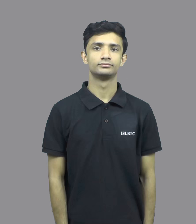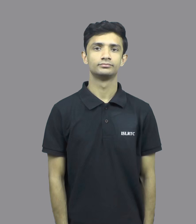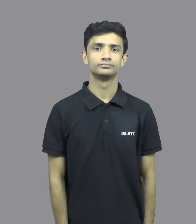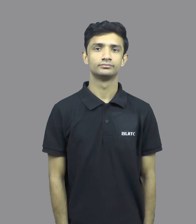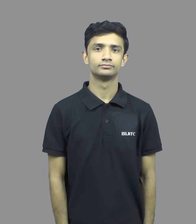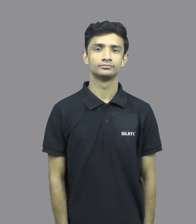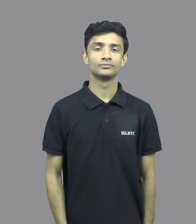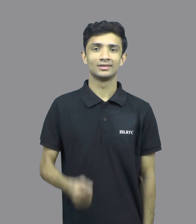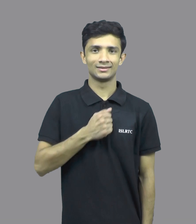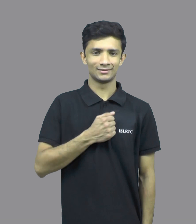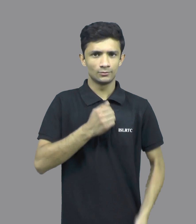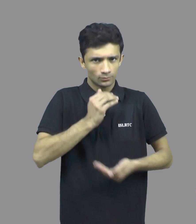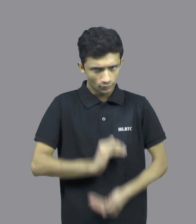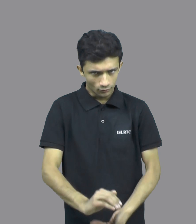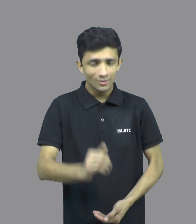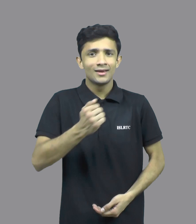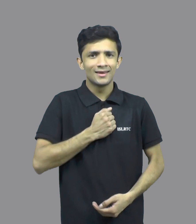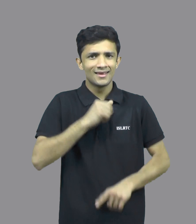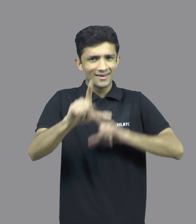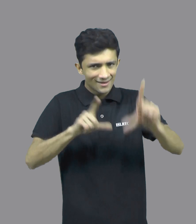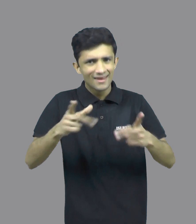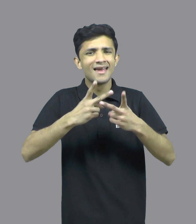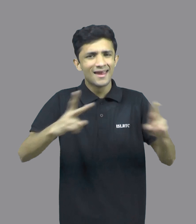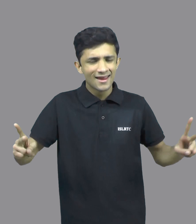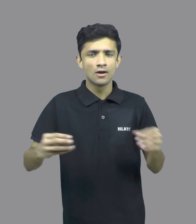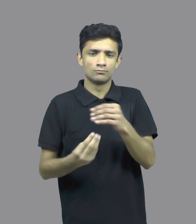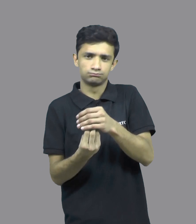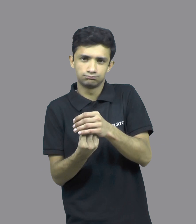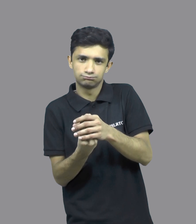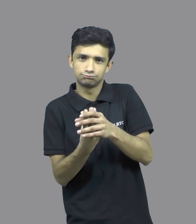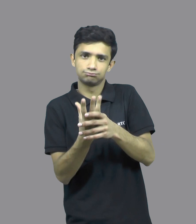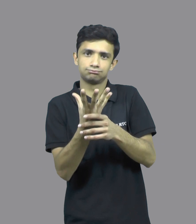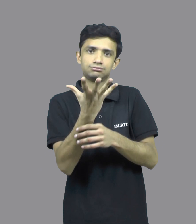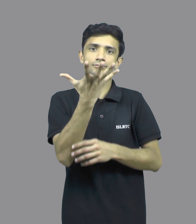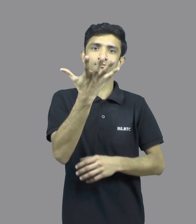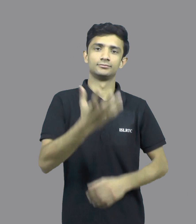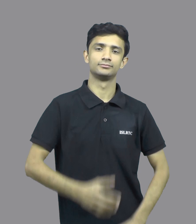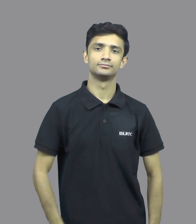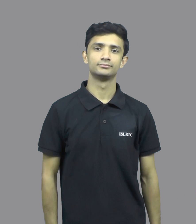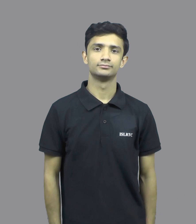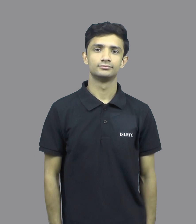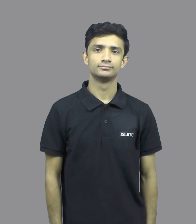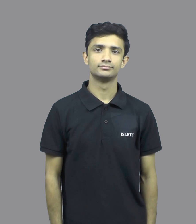Mother Tongue First Language